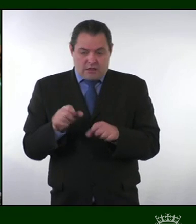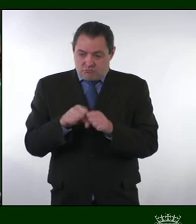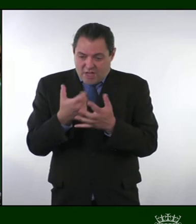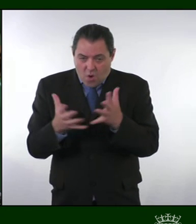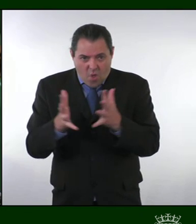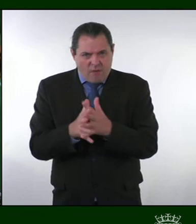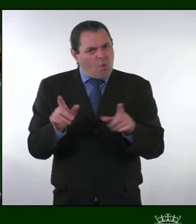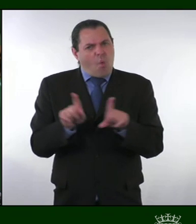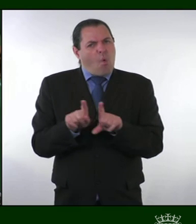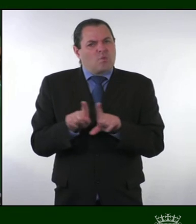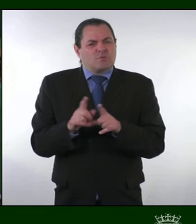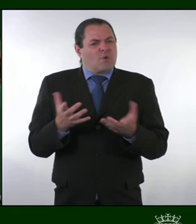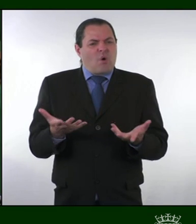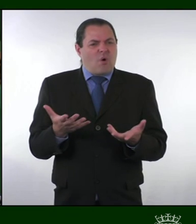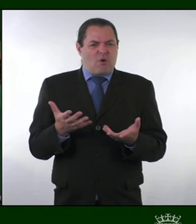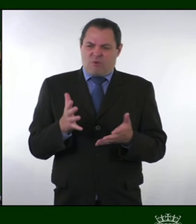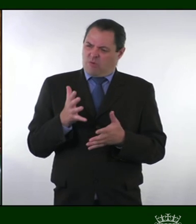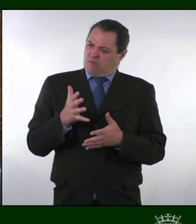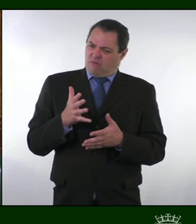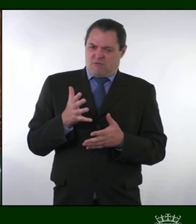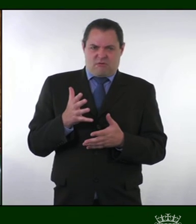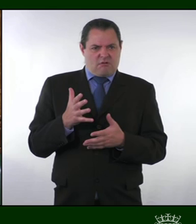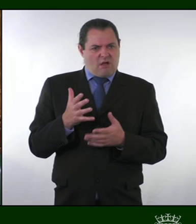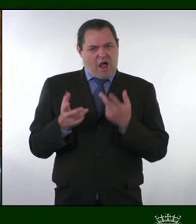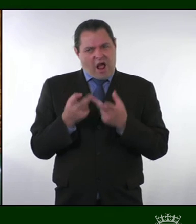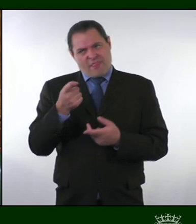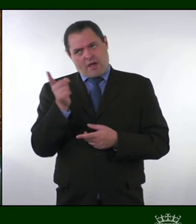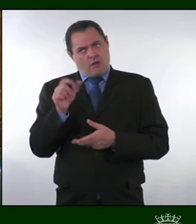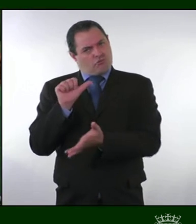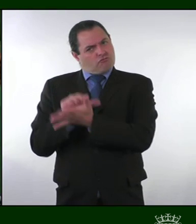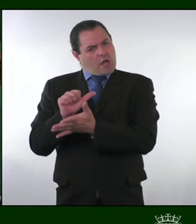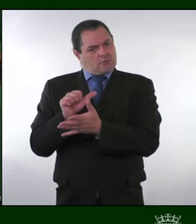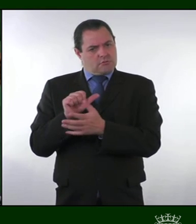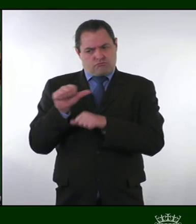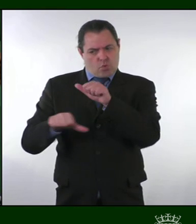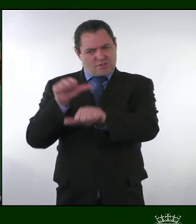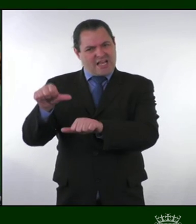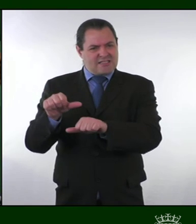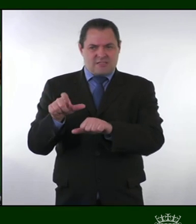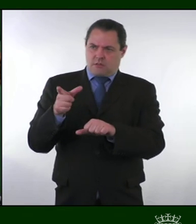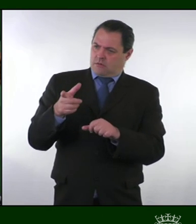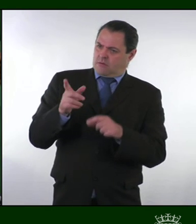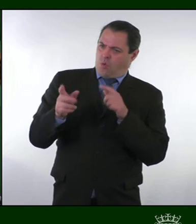They are also undermining the legitimate claims of others who would seek asylum in this country.